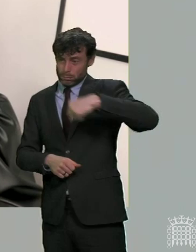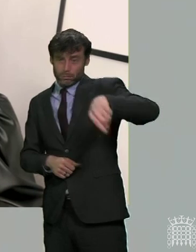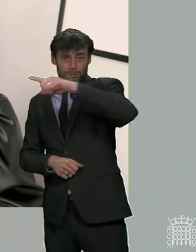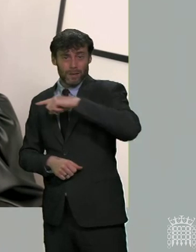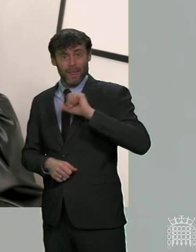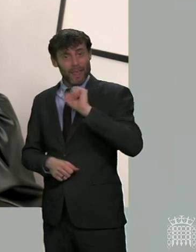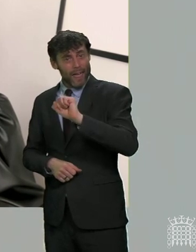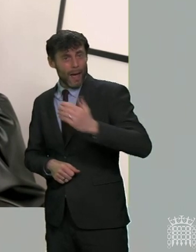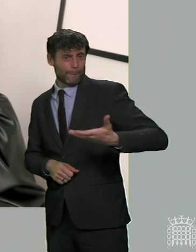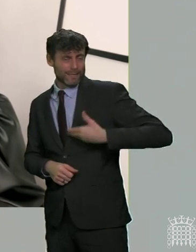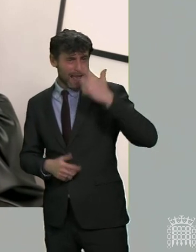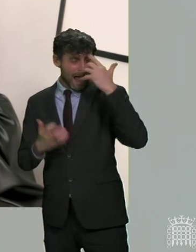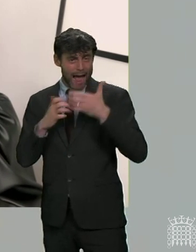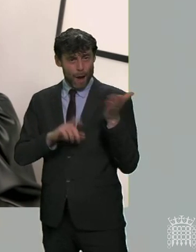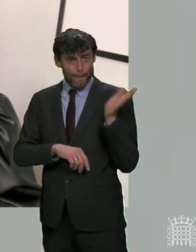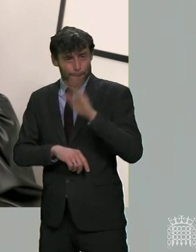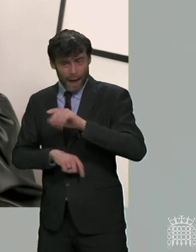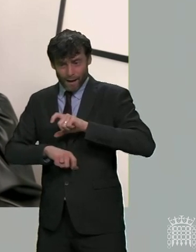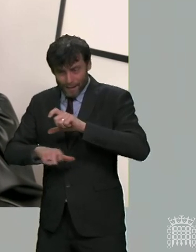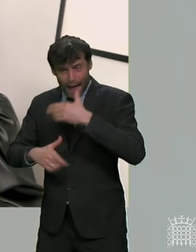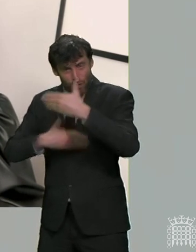the immediate and long-term recovery of beauty businesses and the jobs they support.